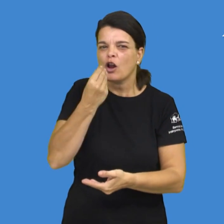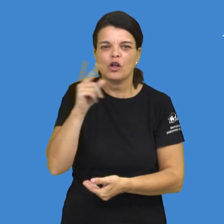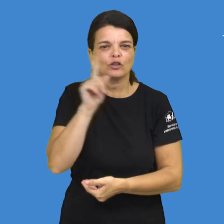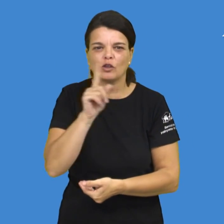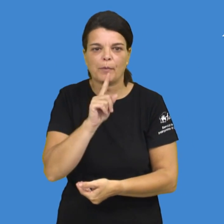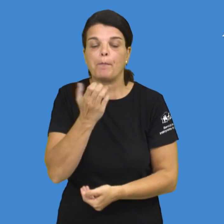no